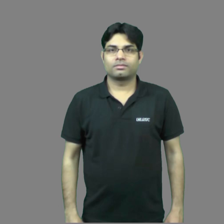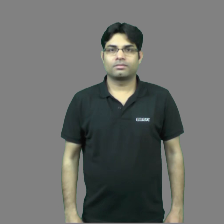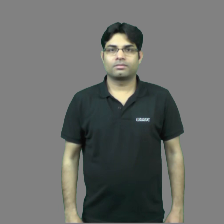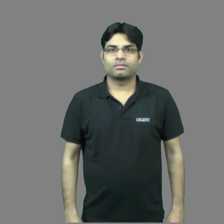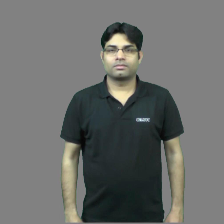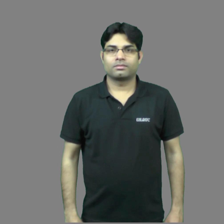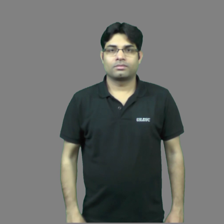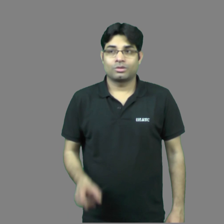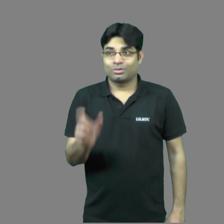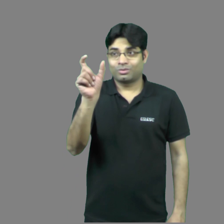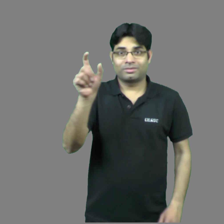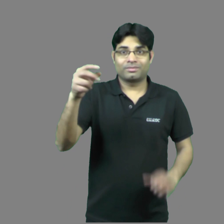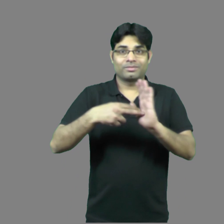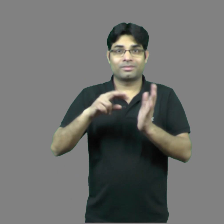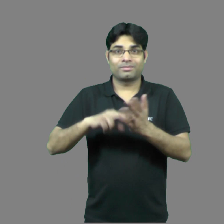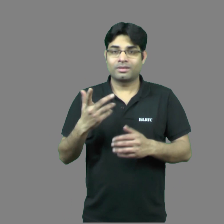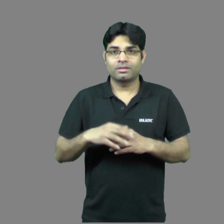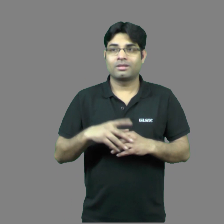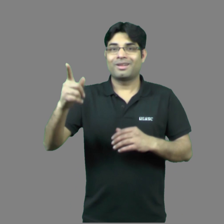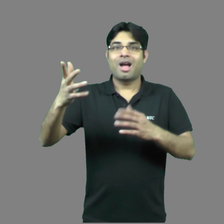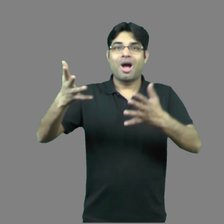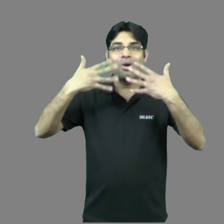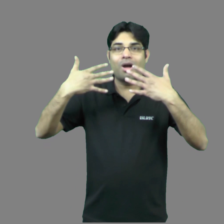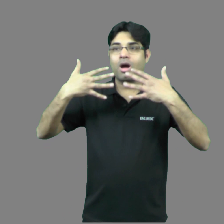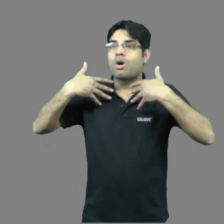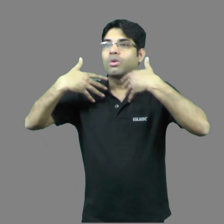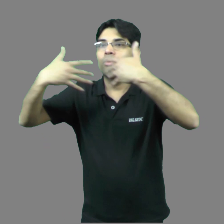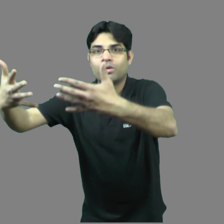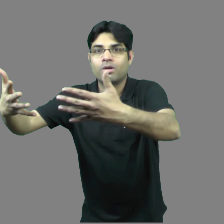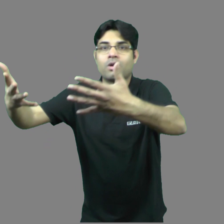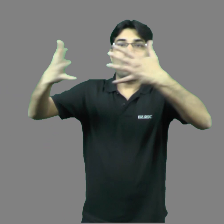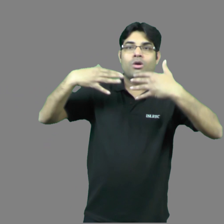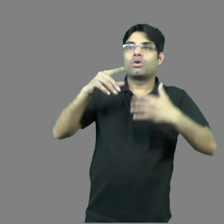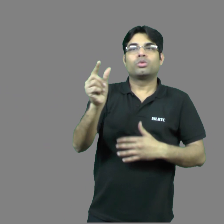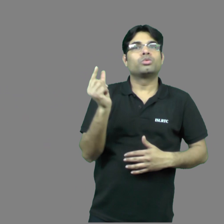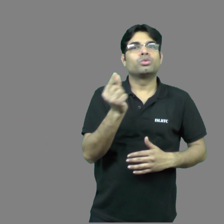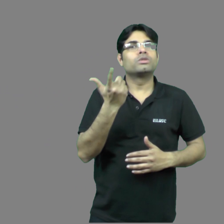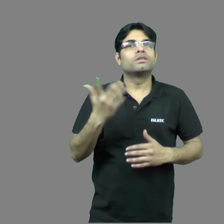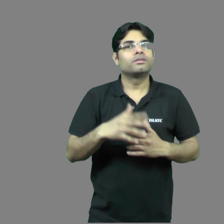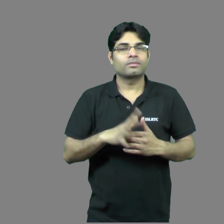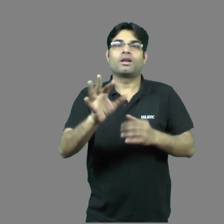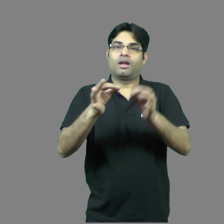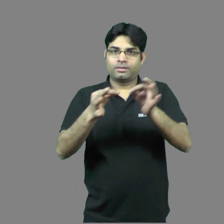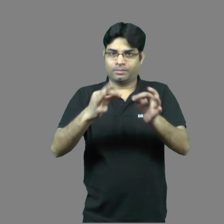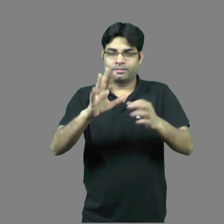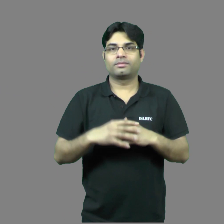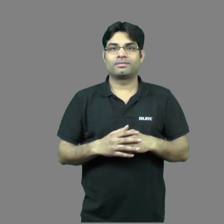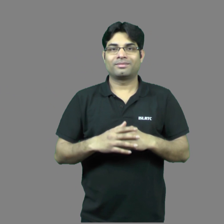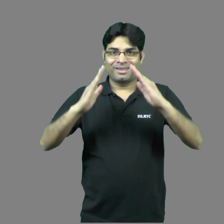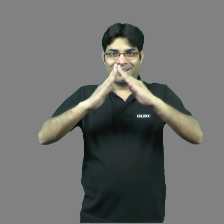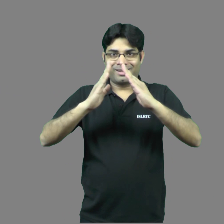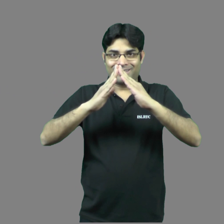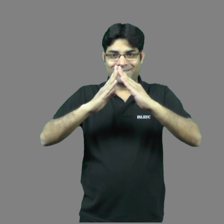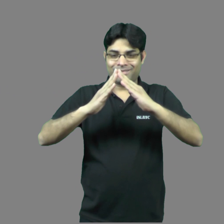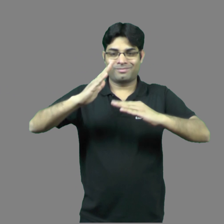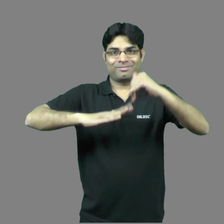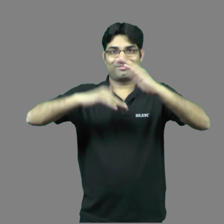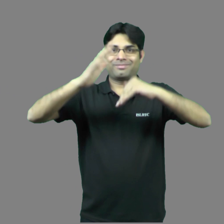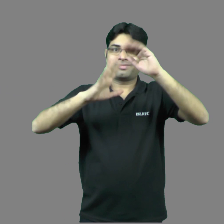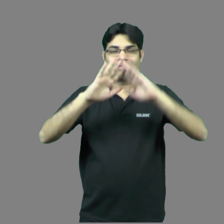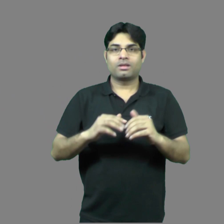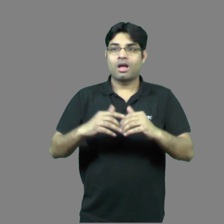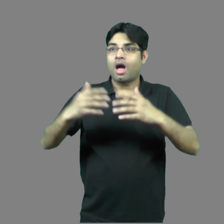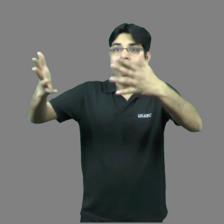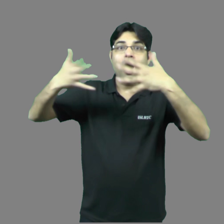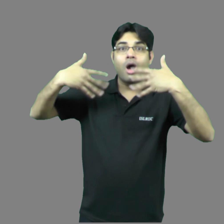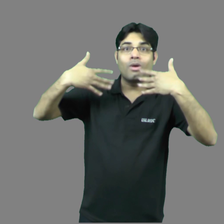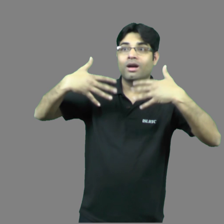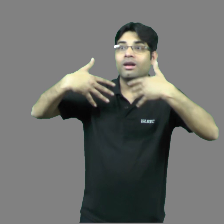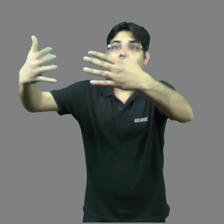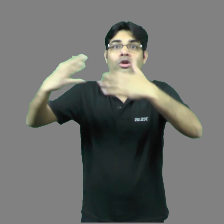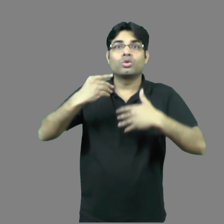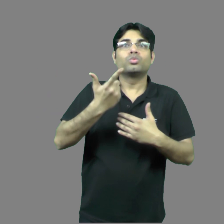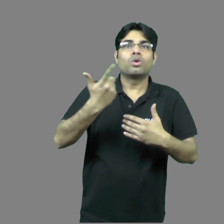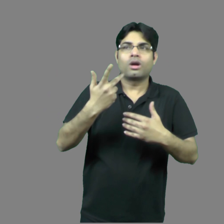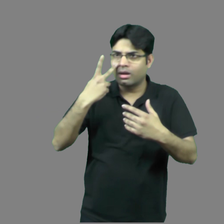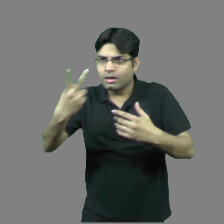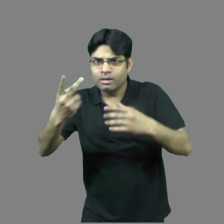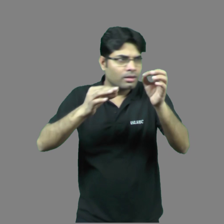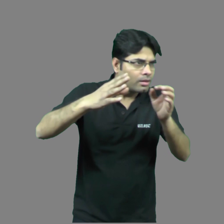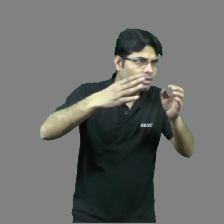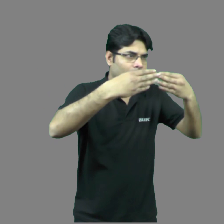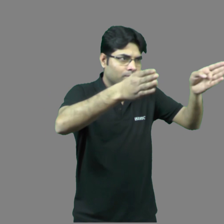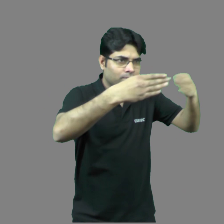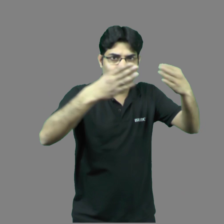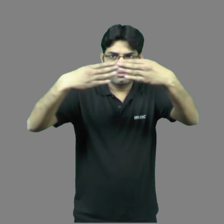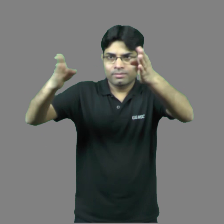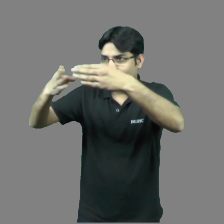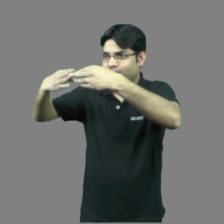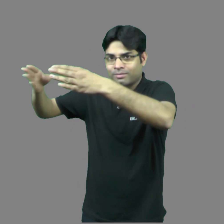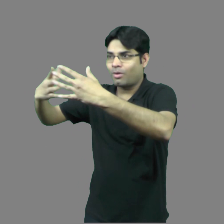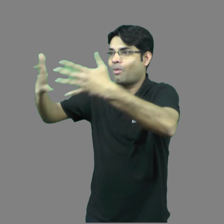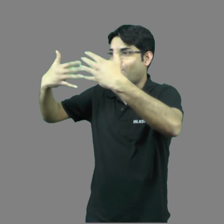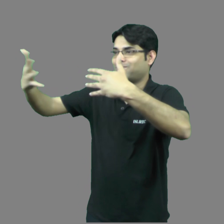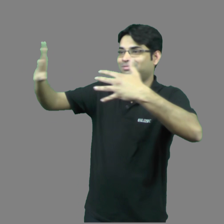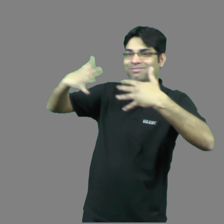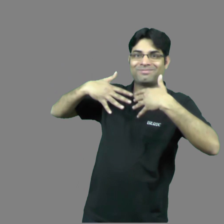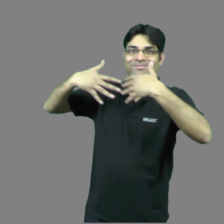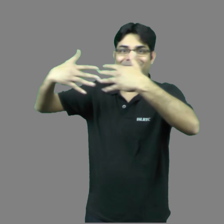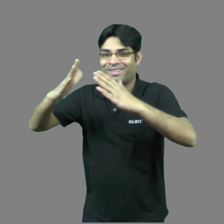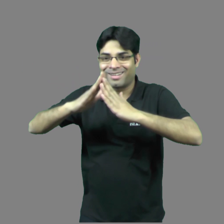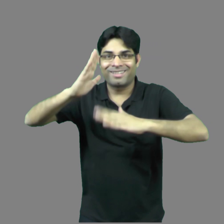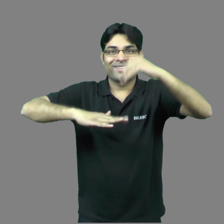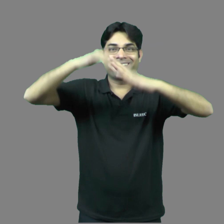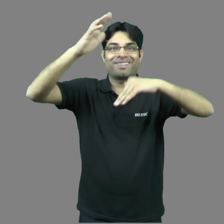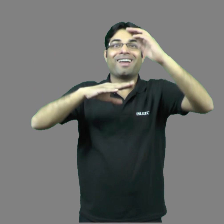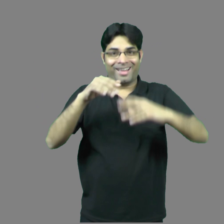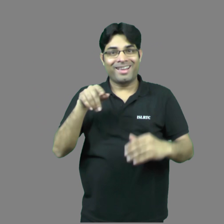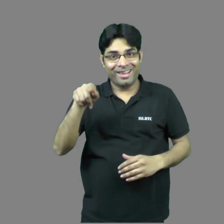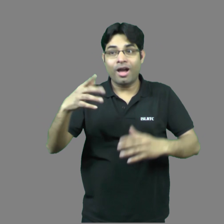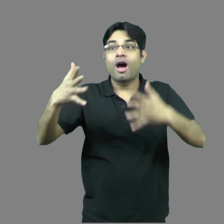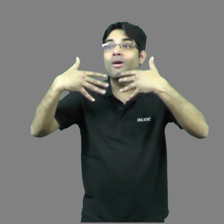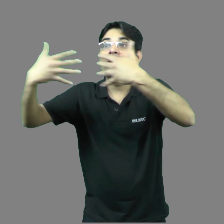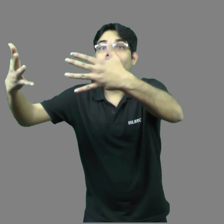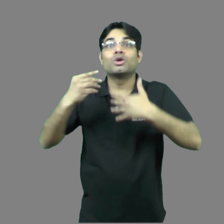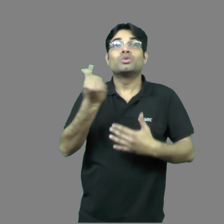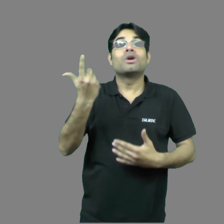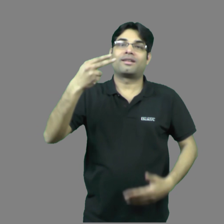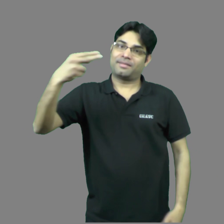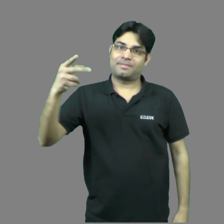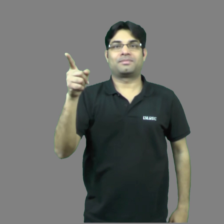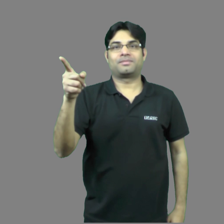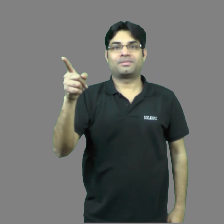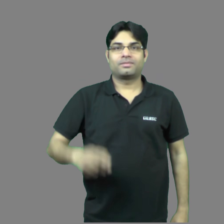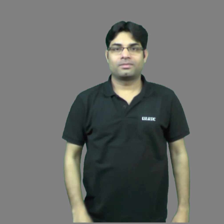Air Flow